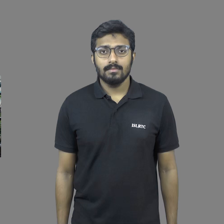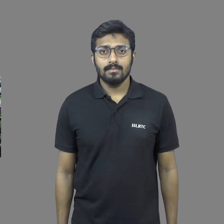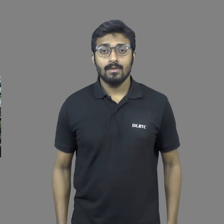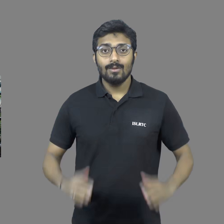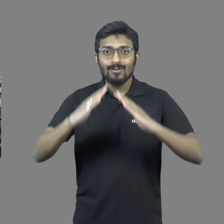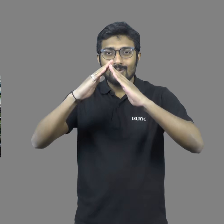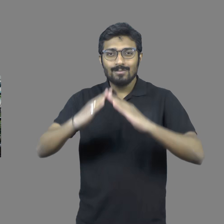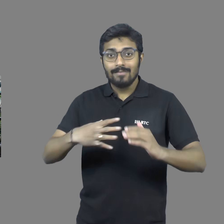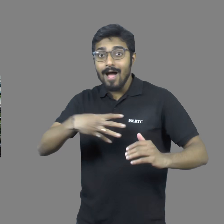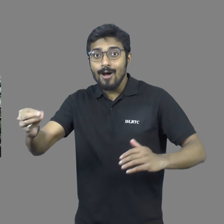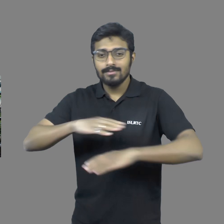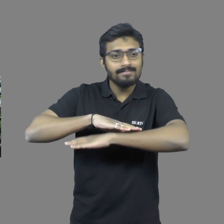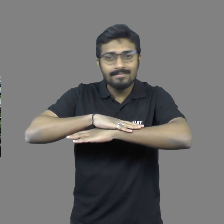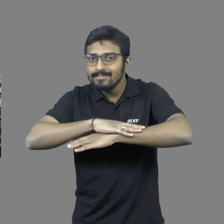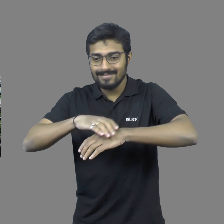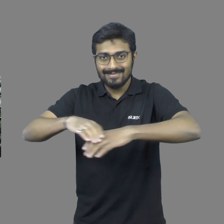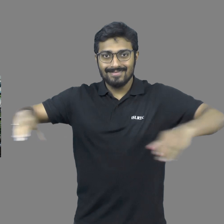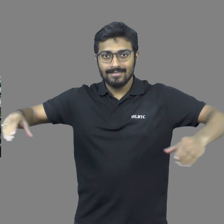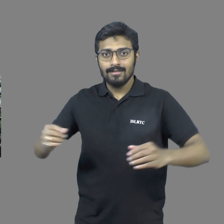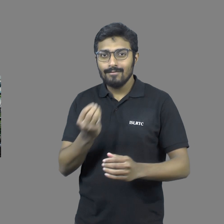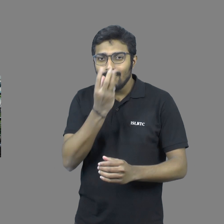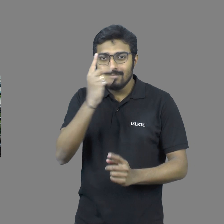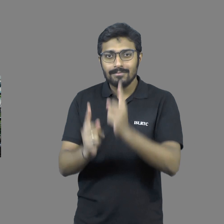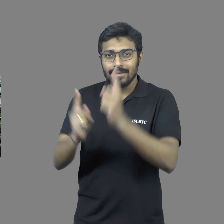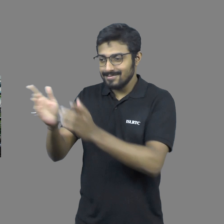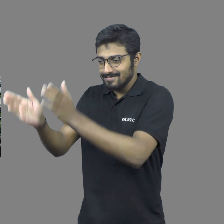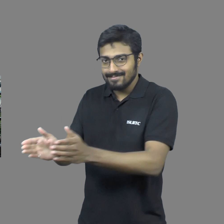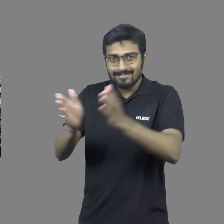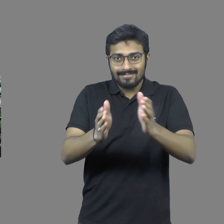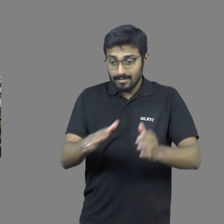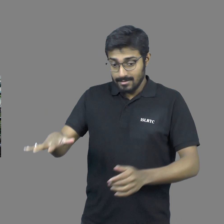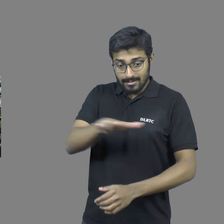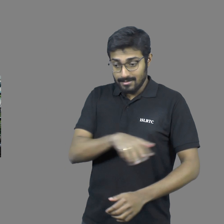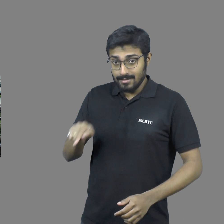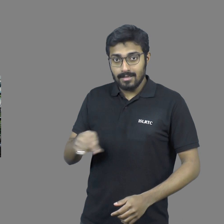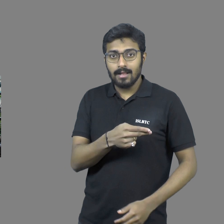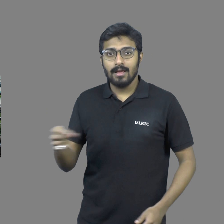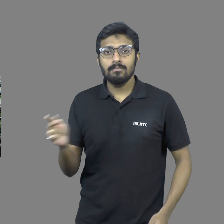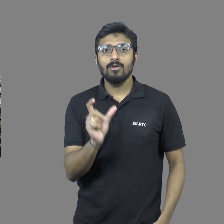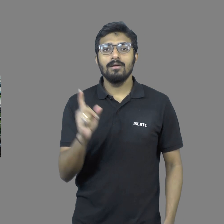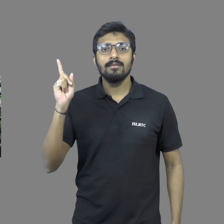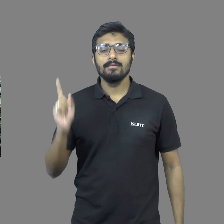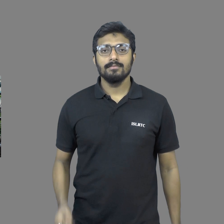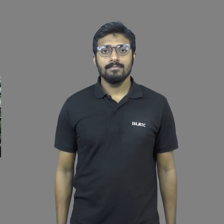Balcony Garden